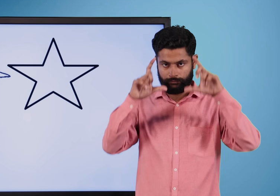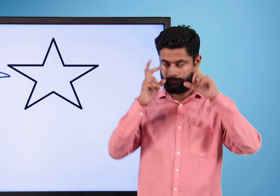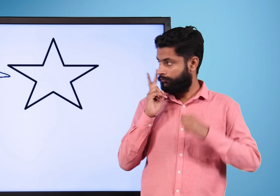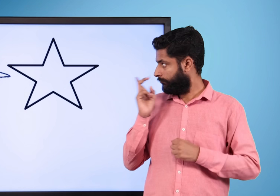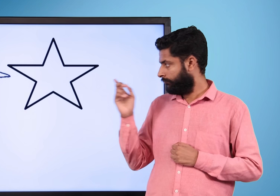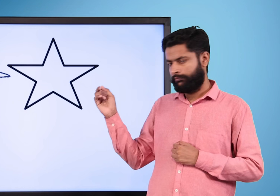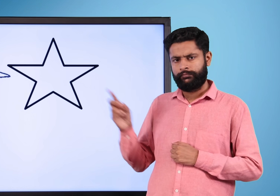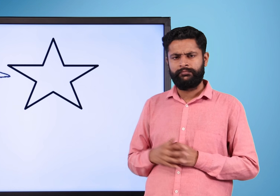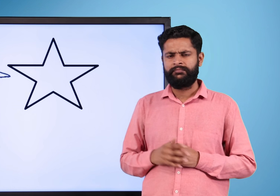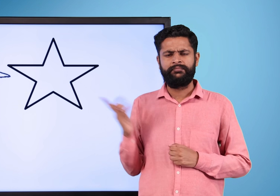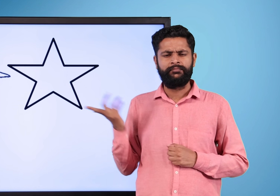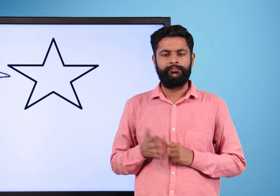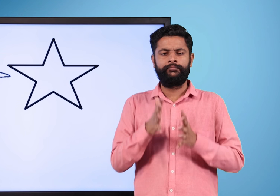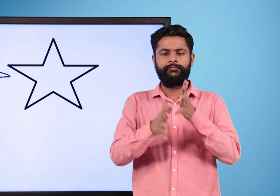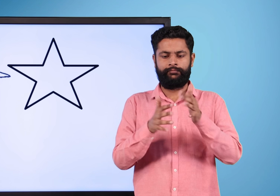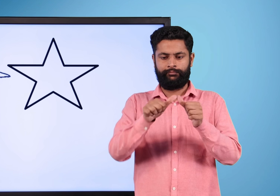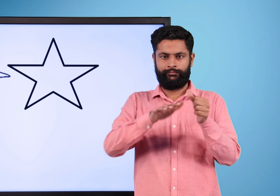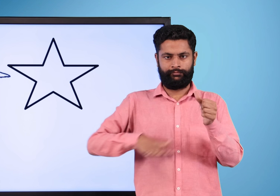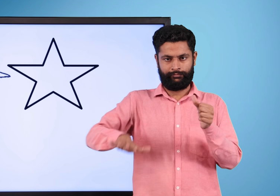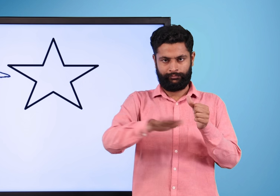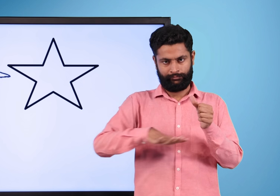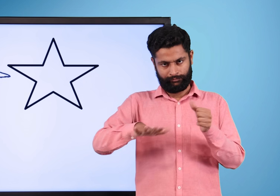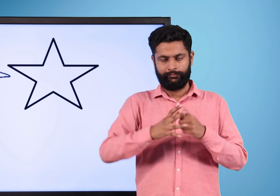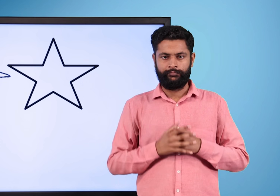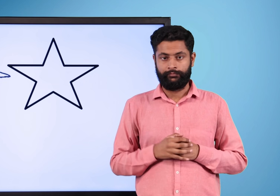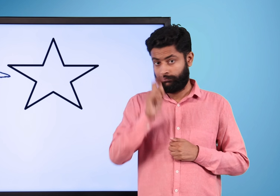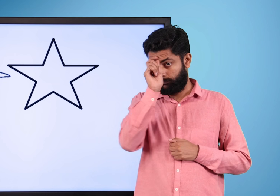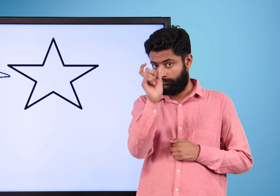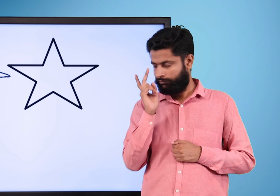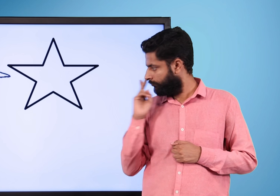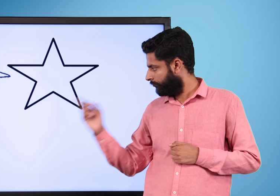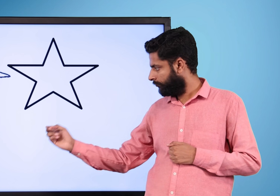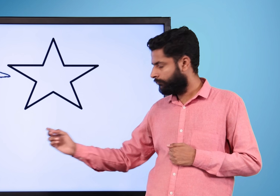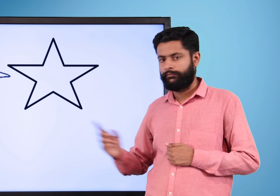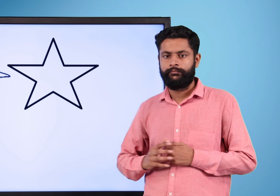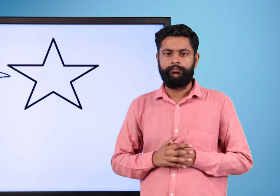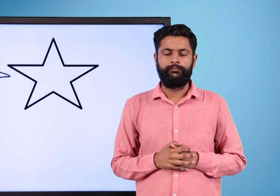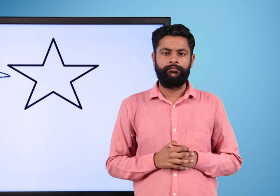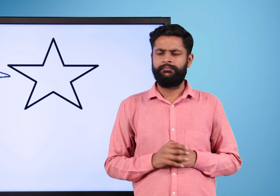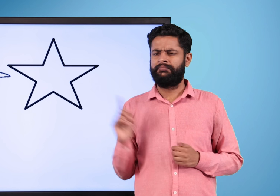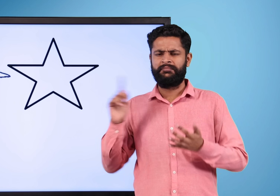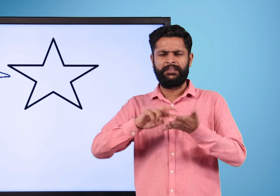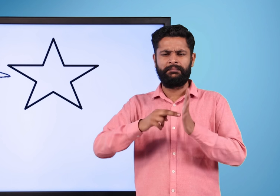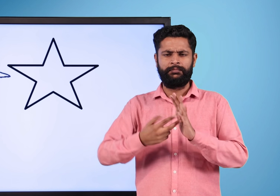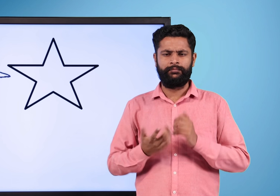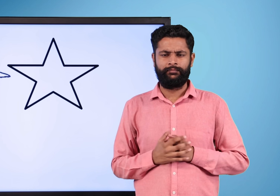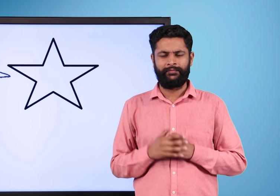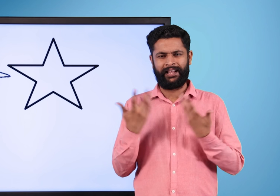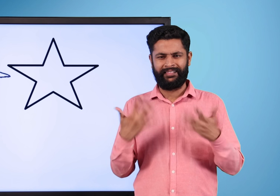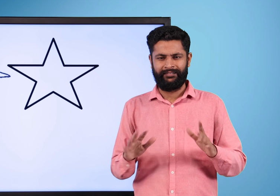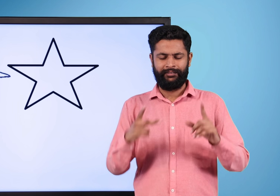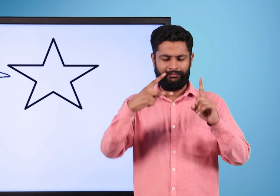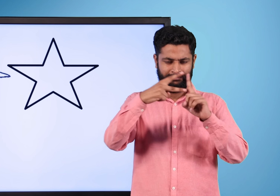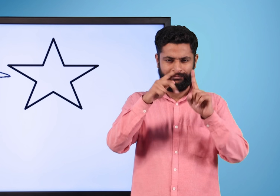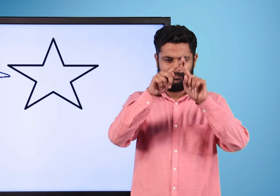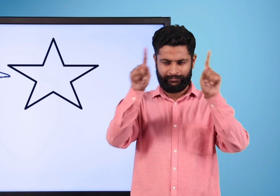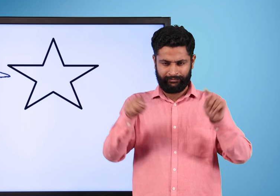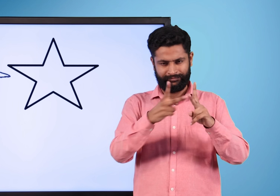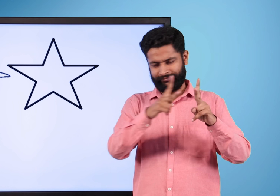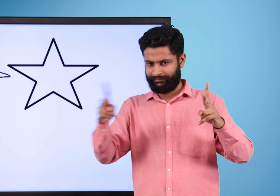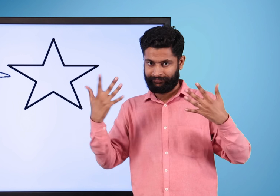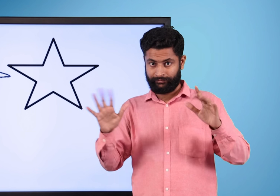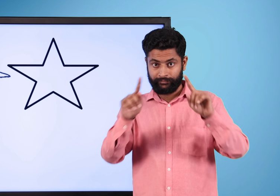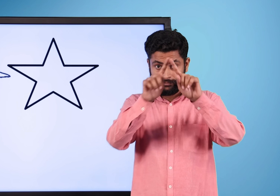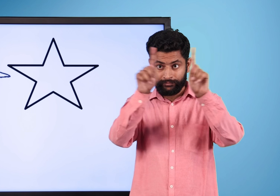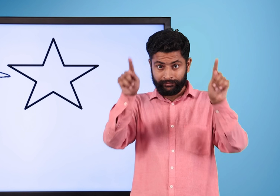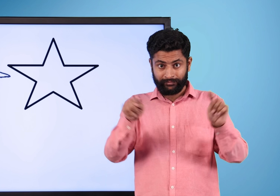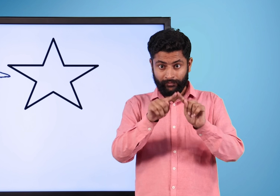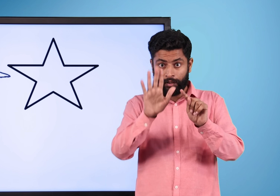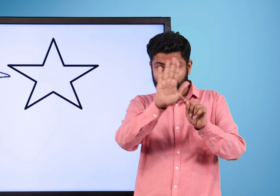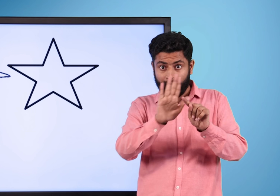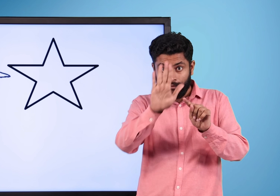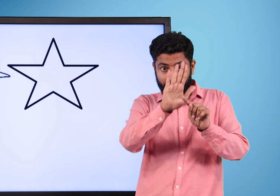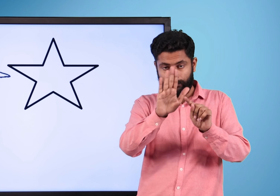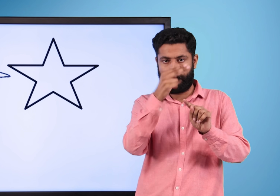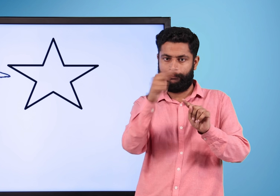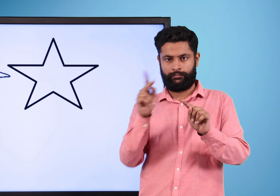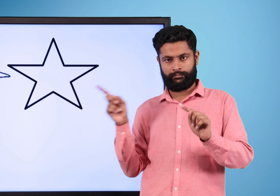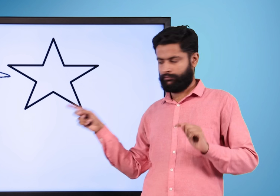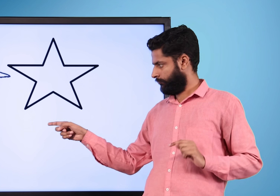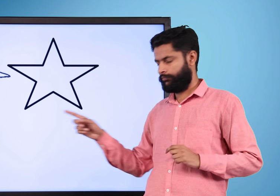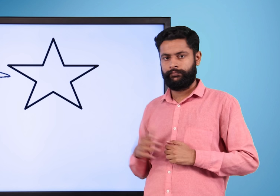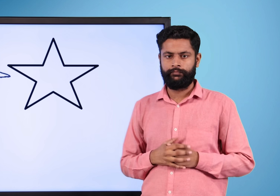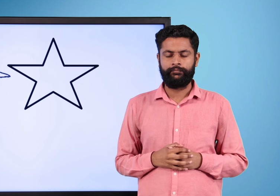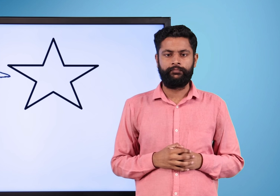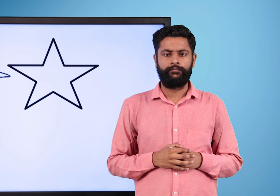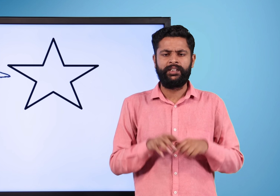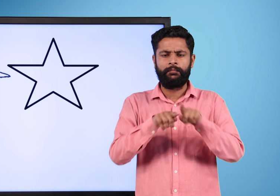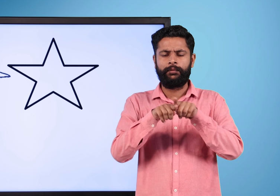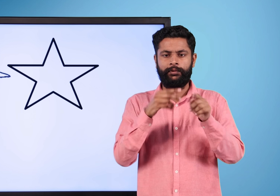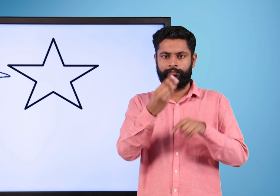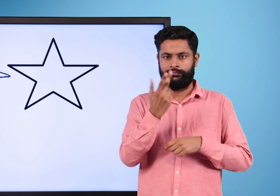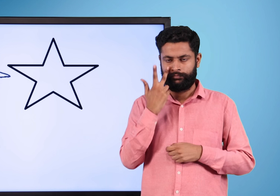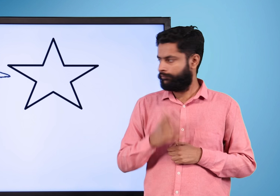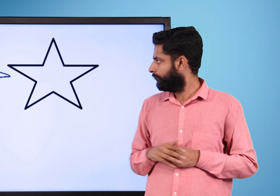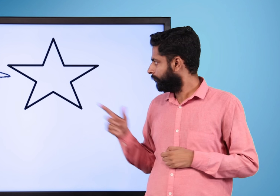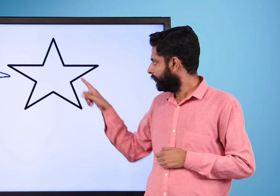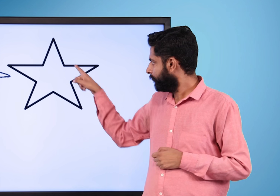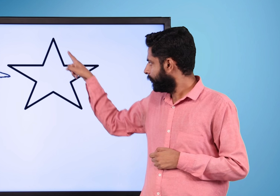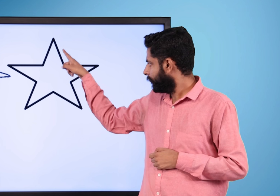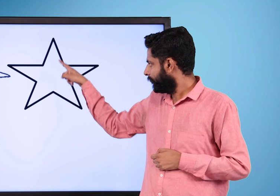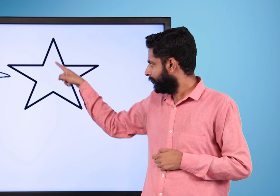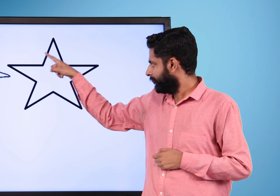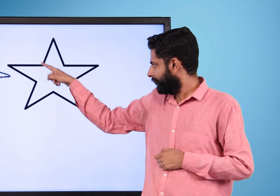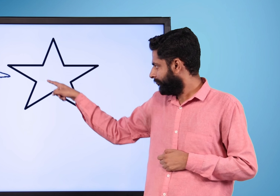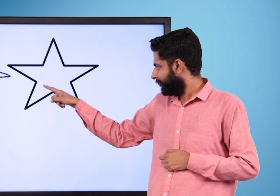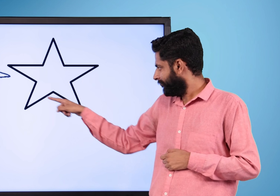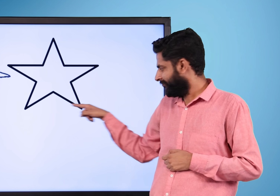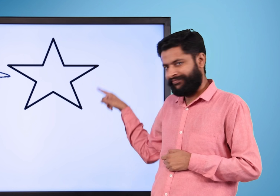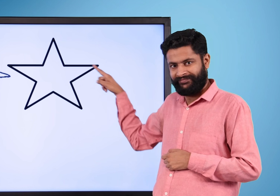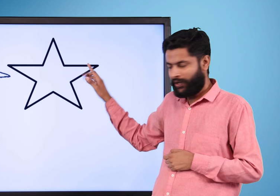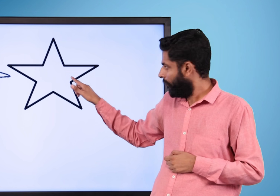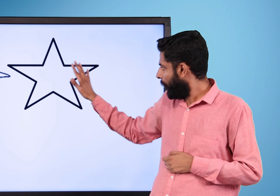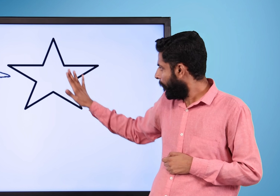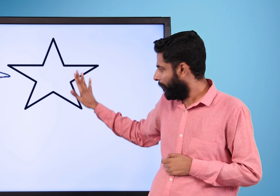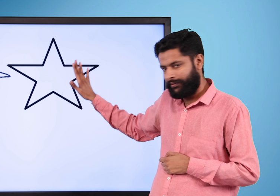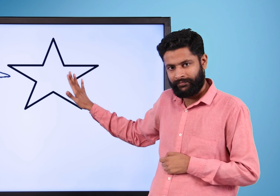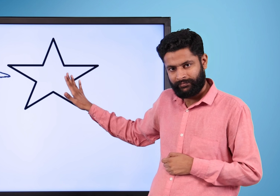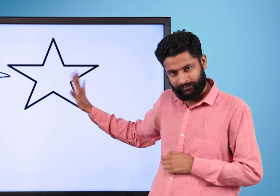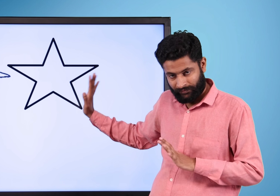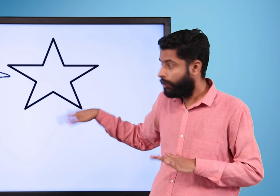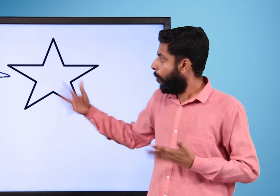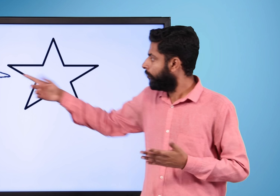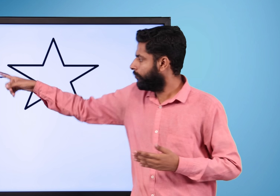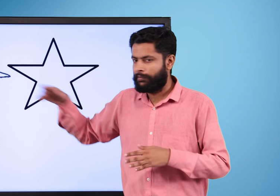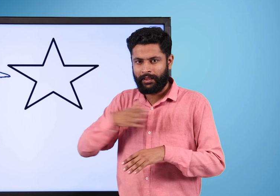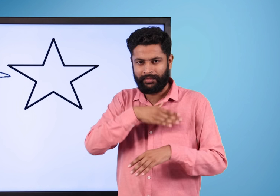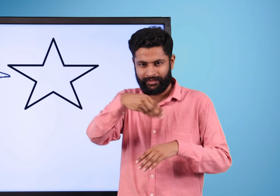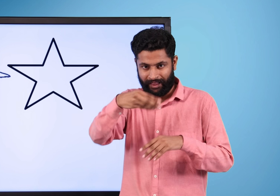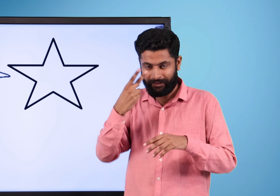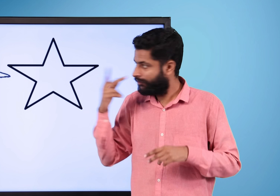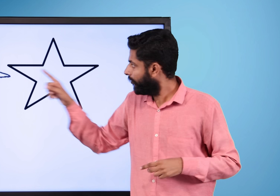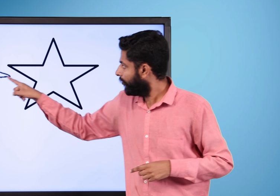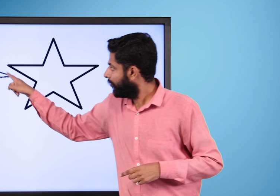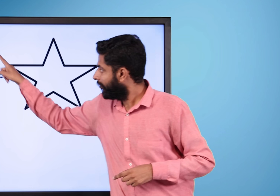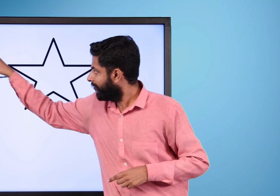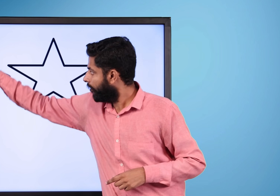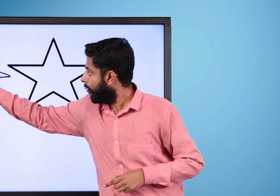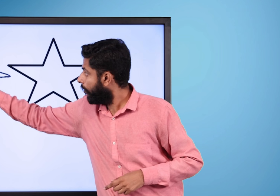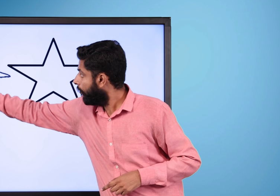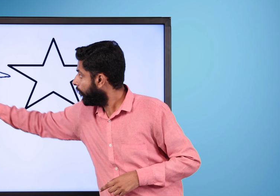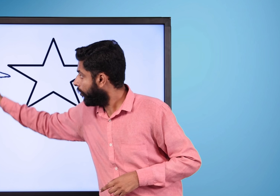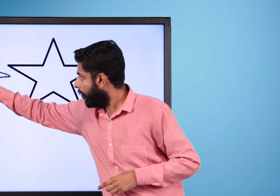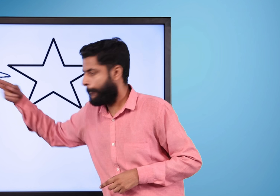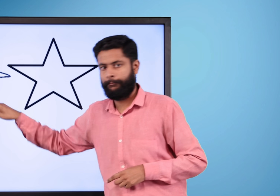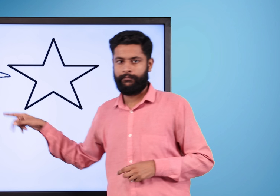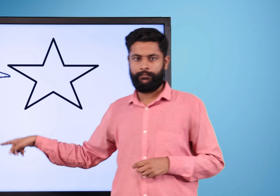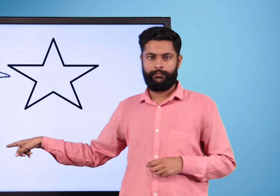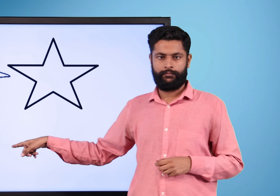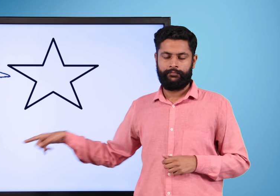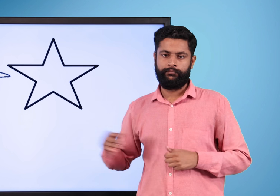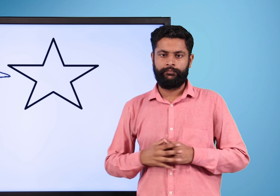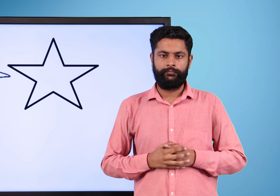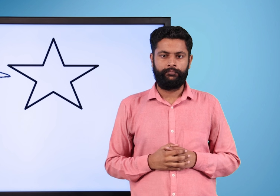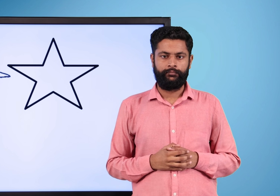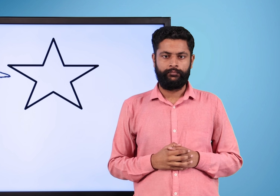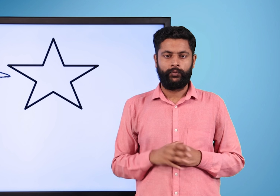area This is the sign for area. The amount of surface enclosed by a closed figure is called its area. For example, this is the area of the star and this is the area of the leaf .